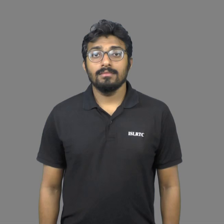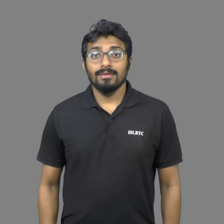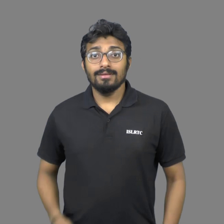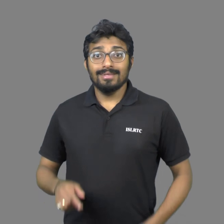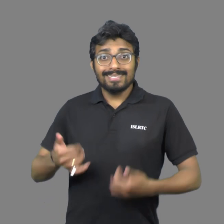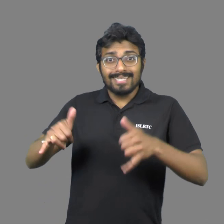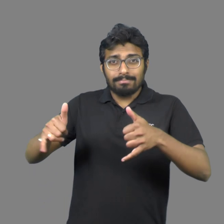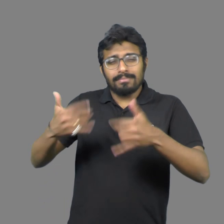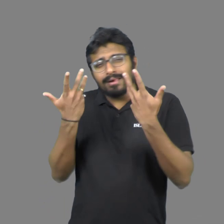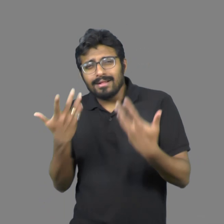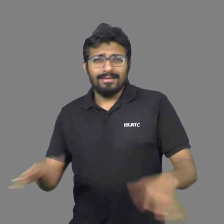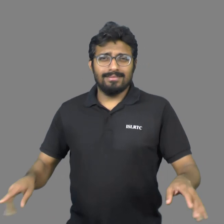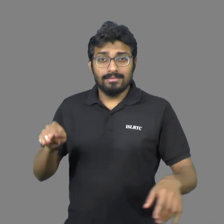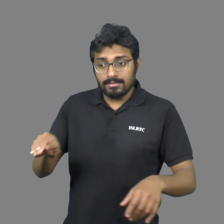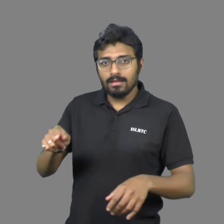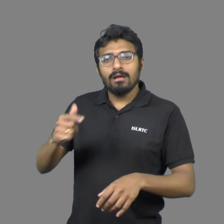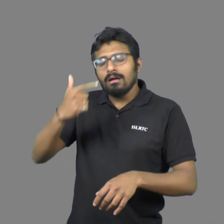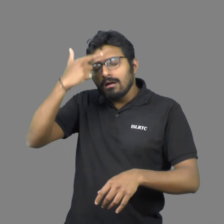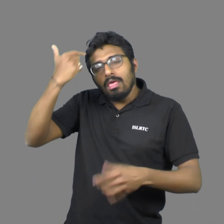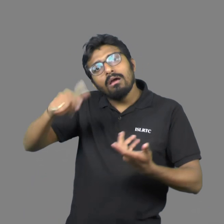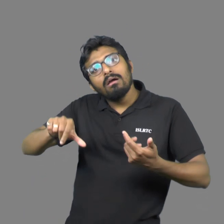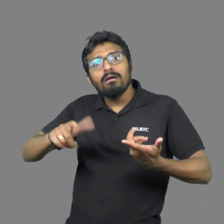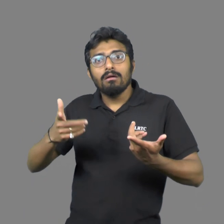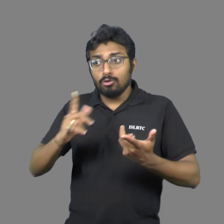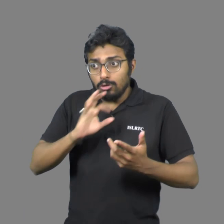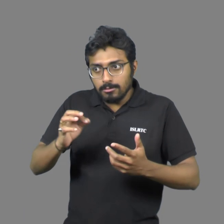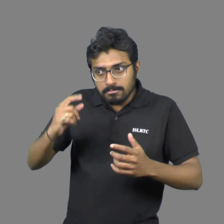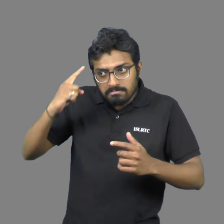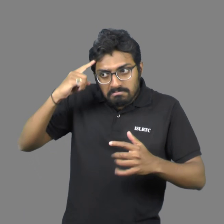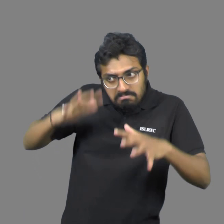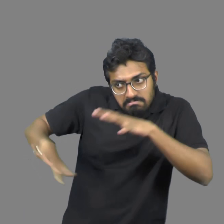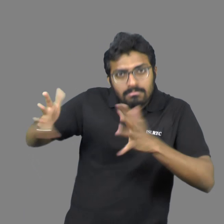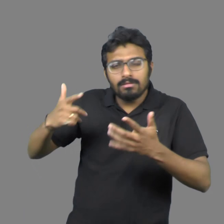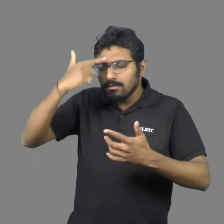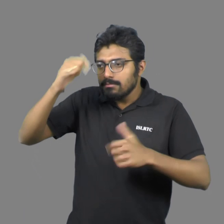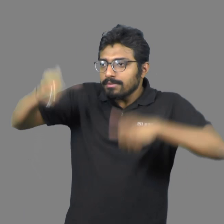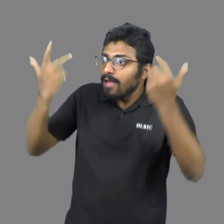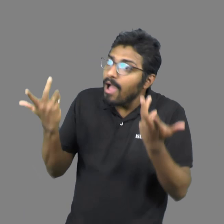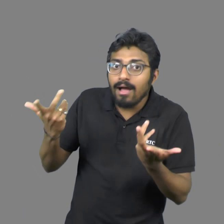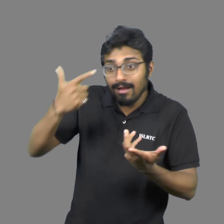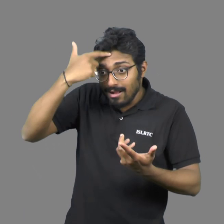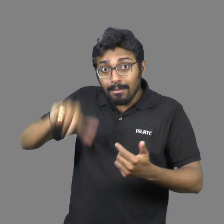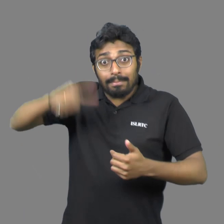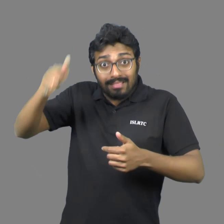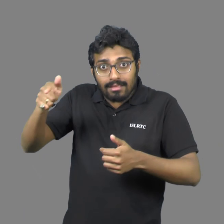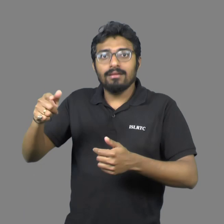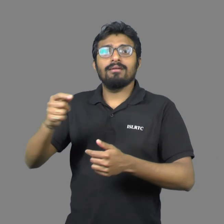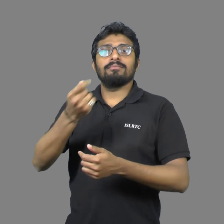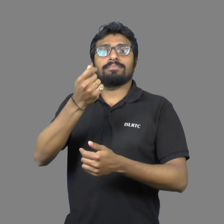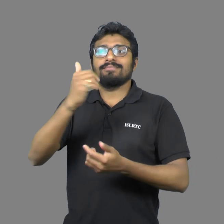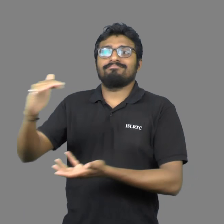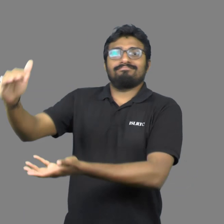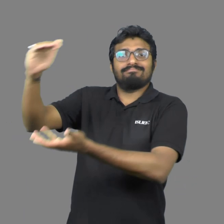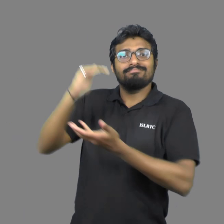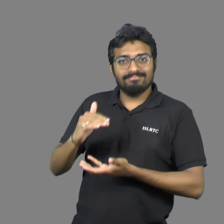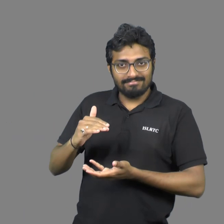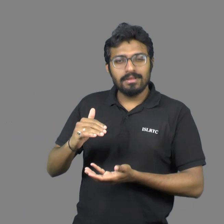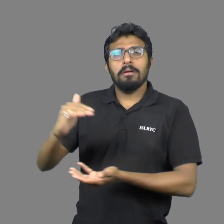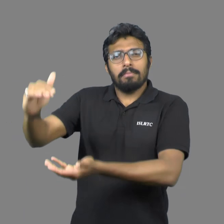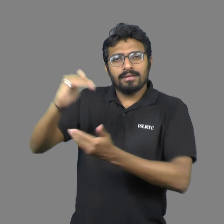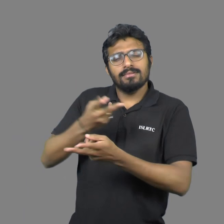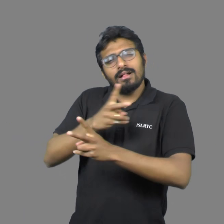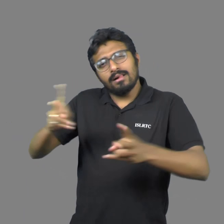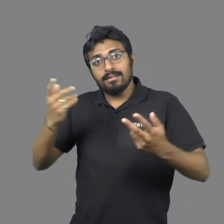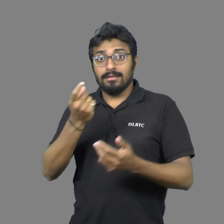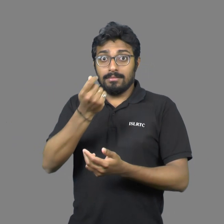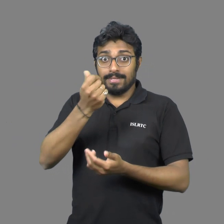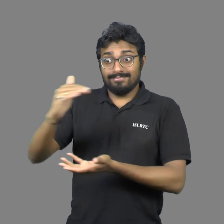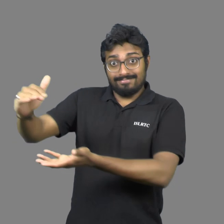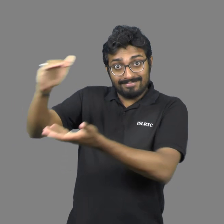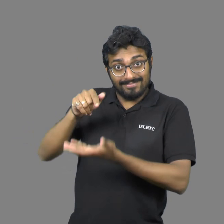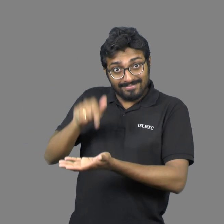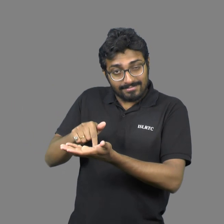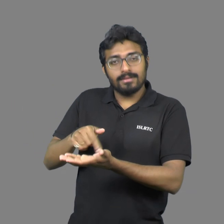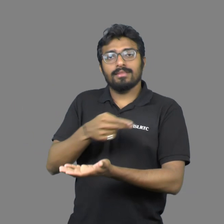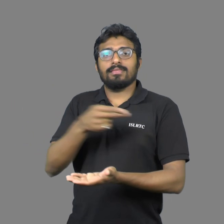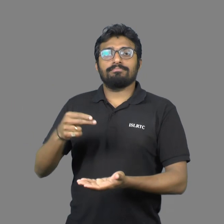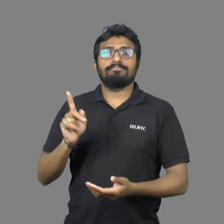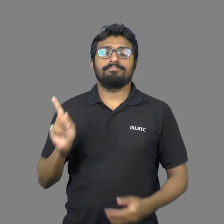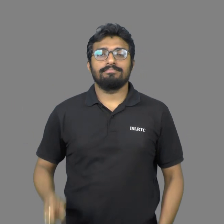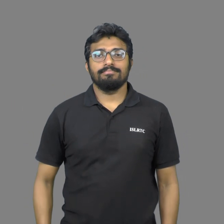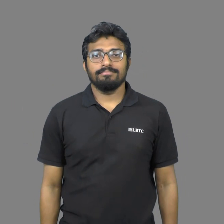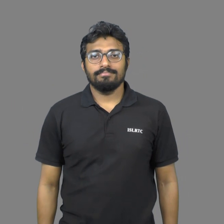Jackpot